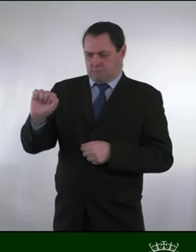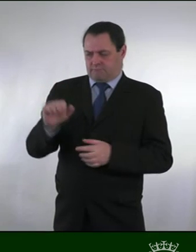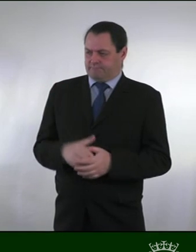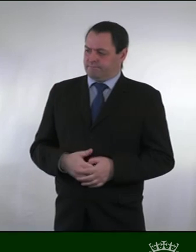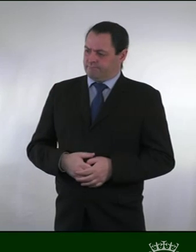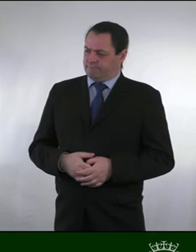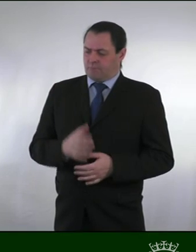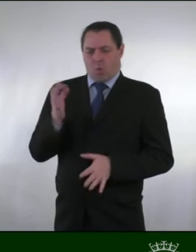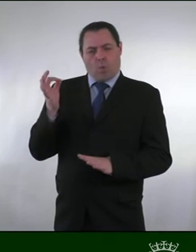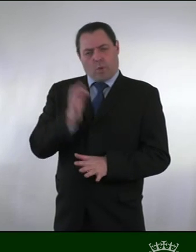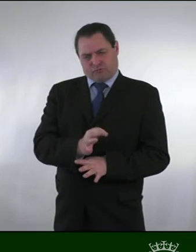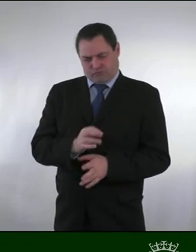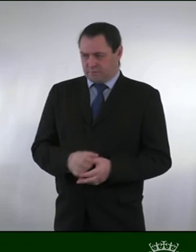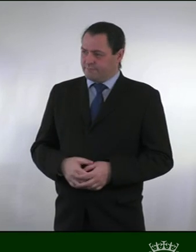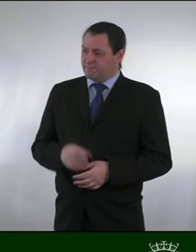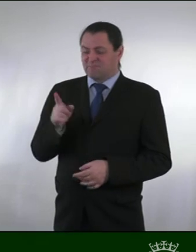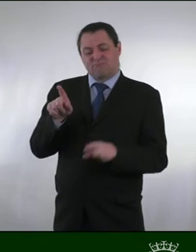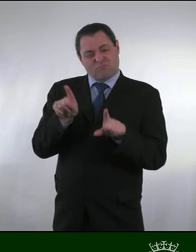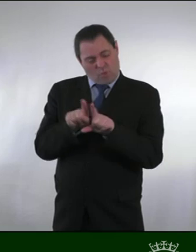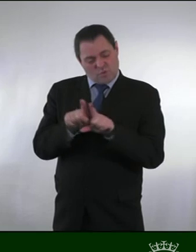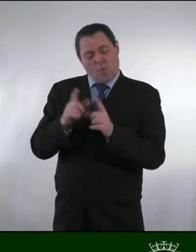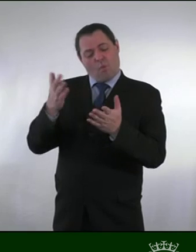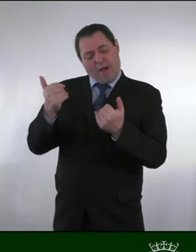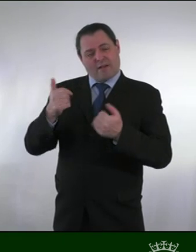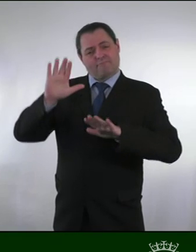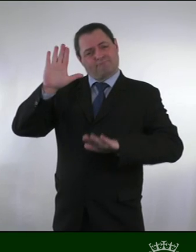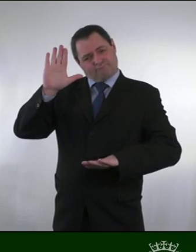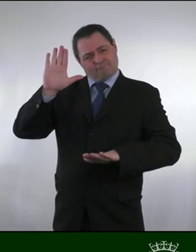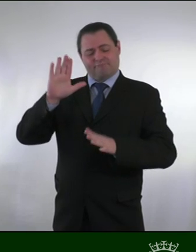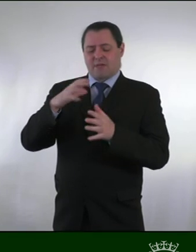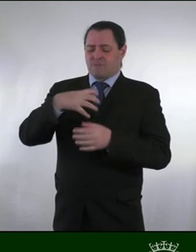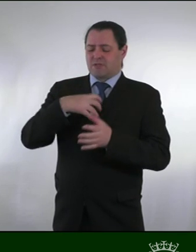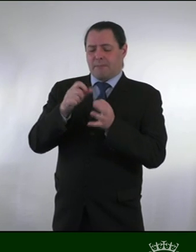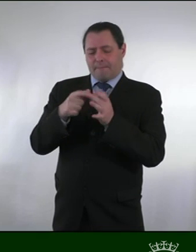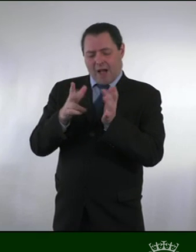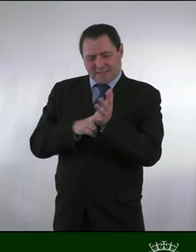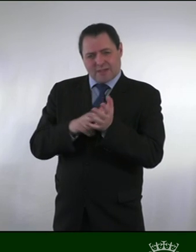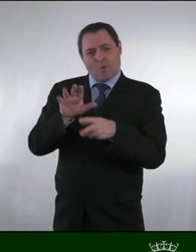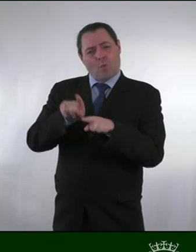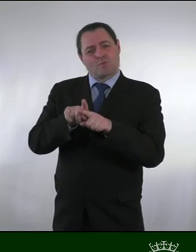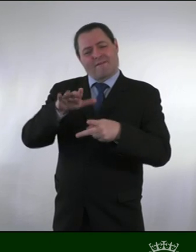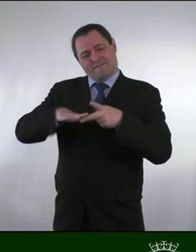May I also welcome the inauguration of President Biden and Vice-President Harris?